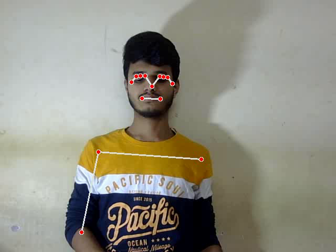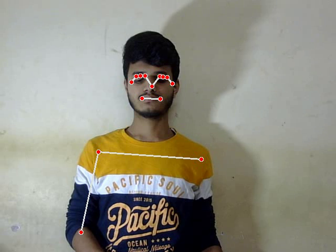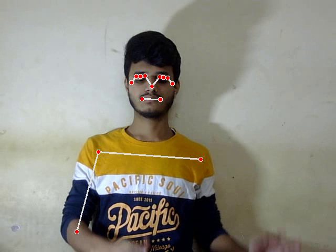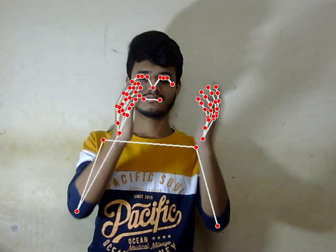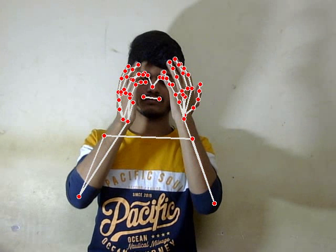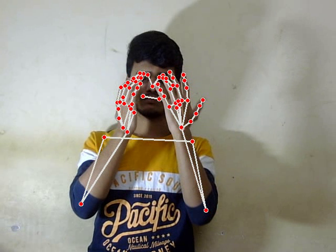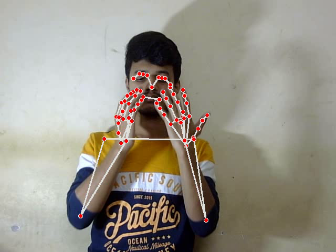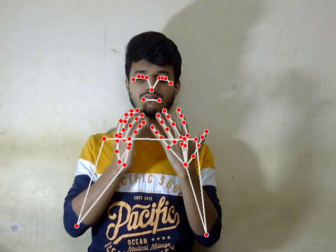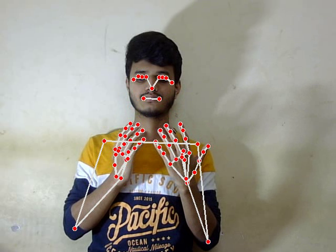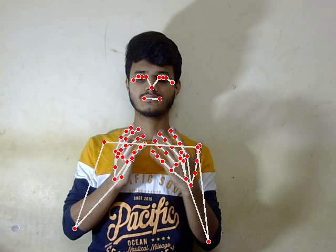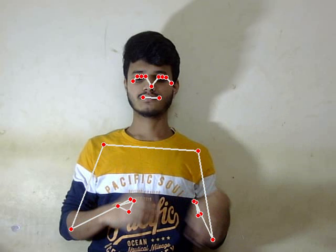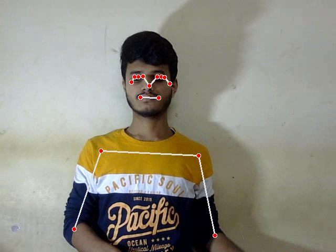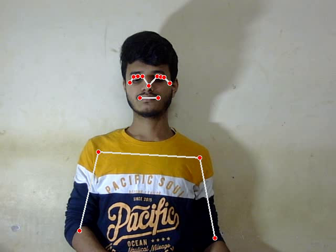sad